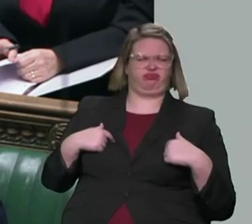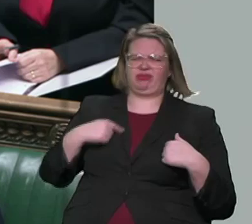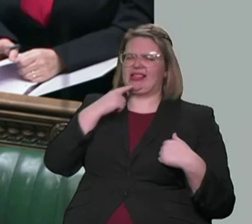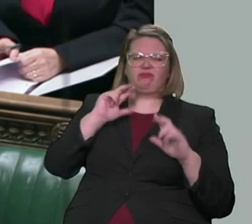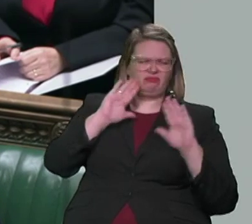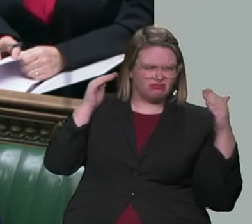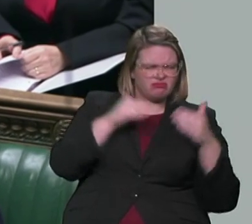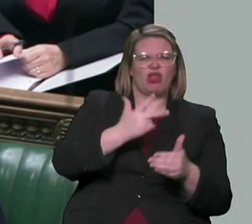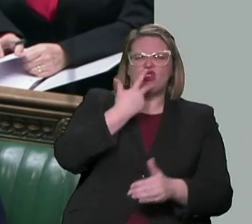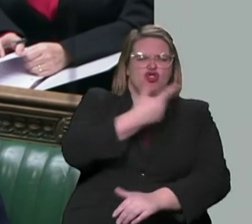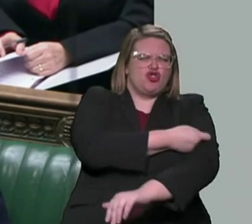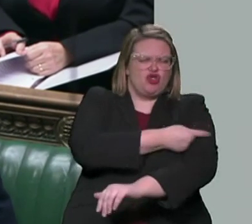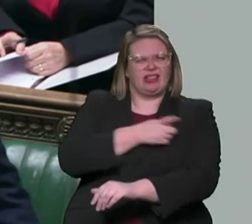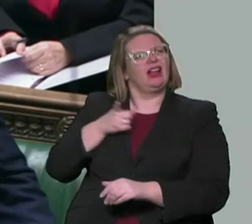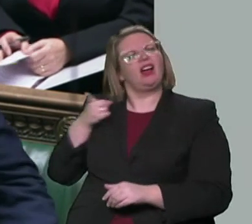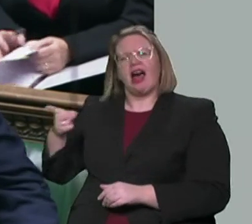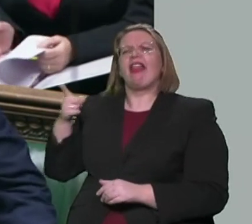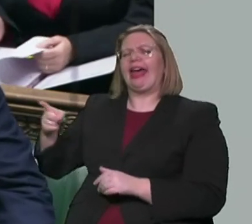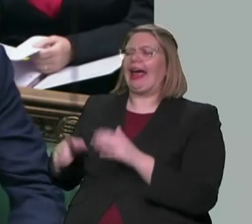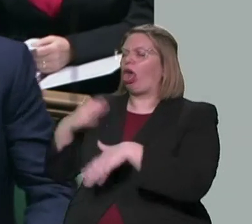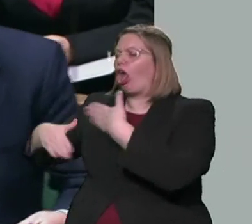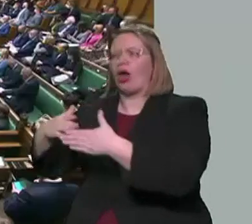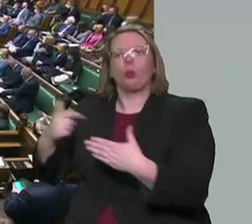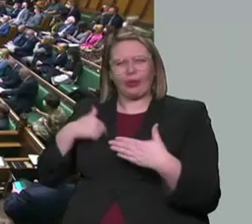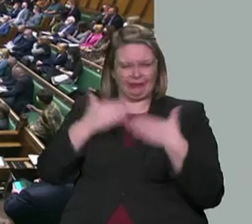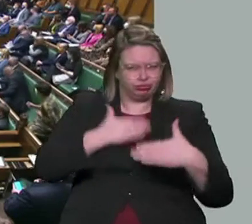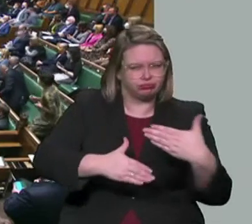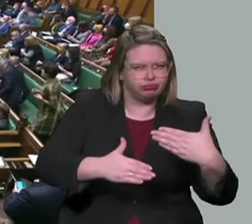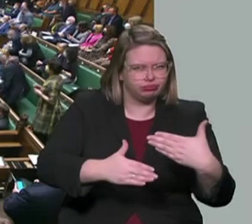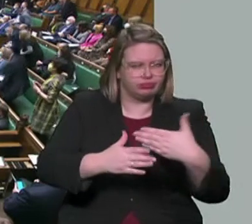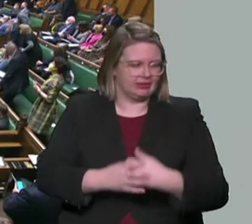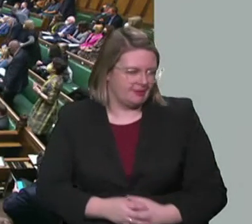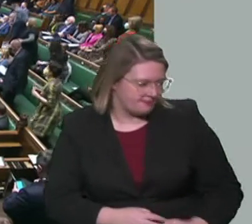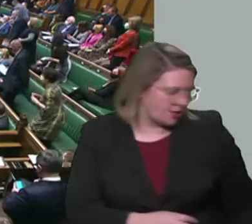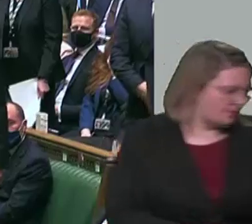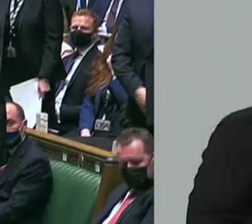They carp from the sidelines; we get on with the job.